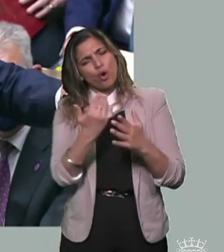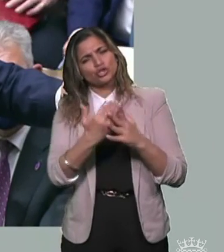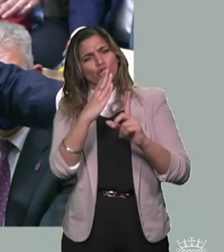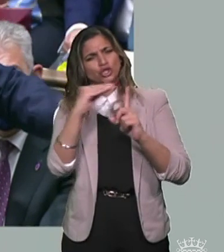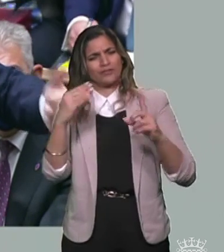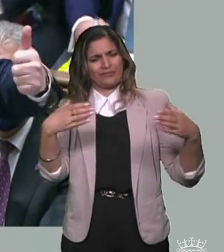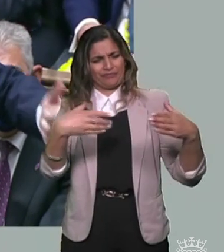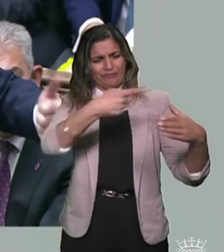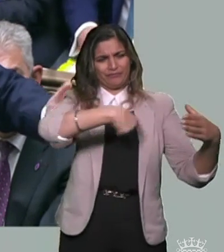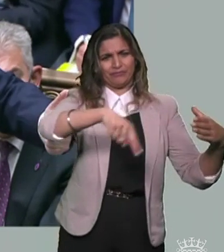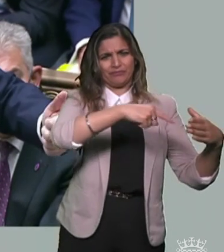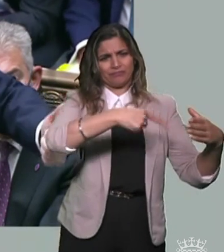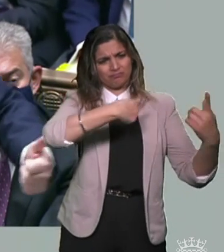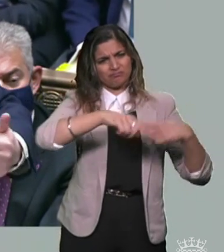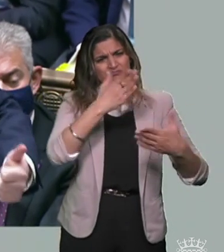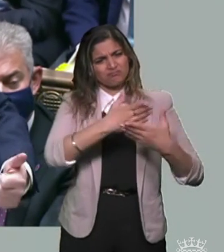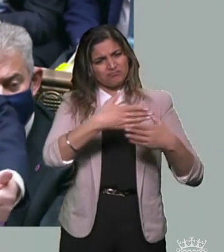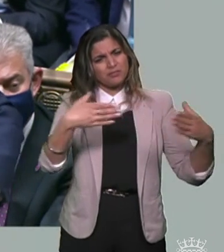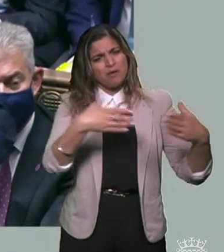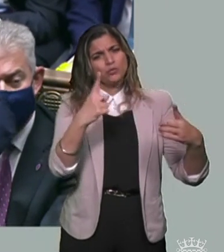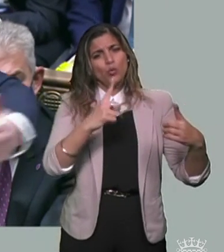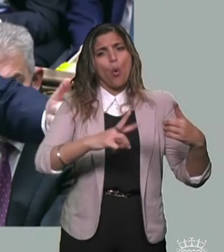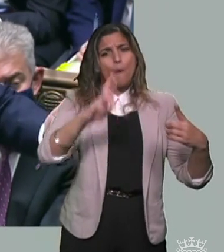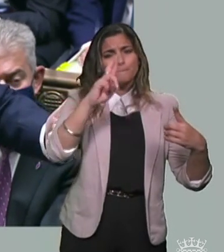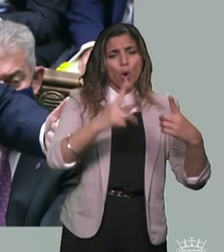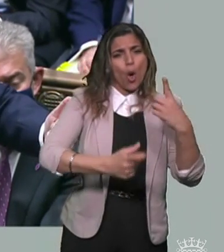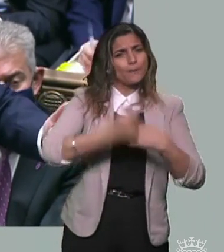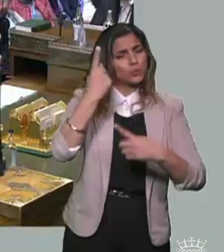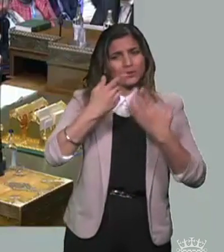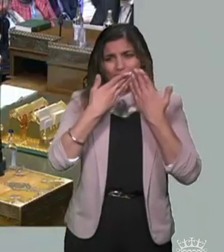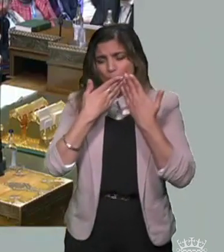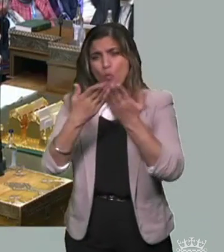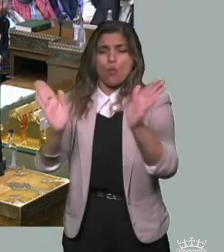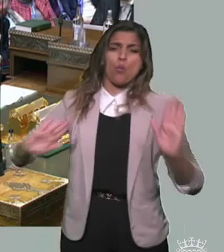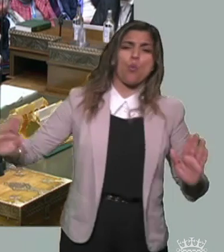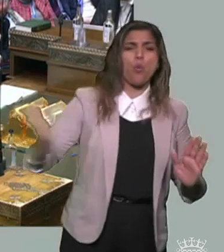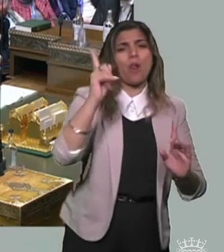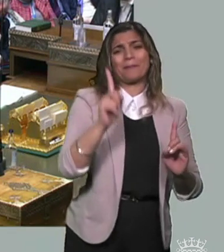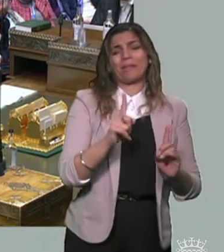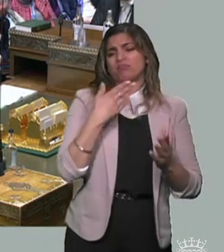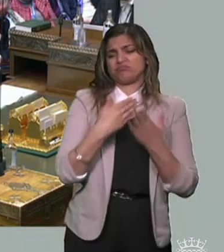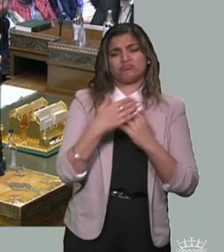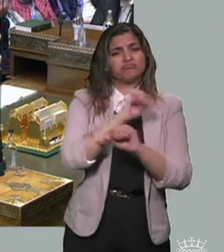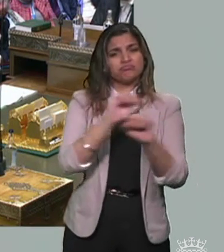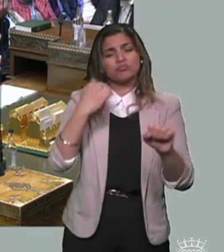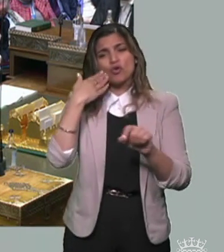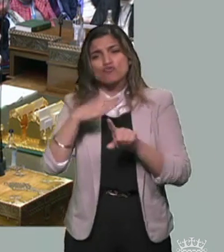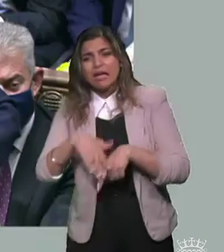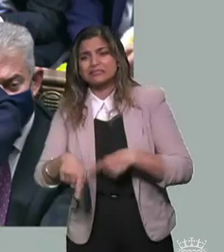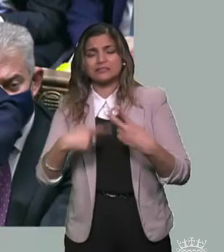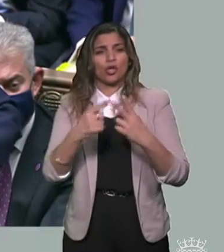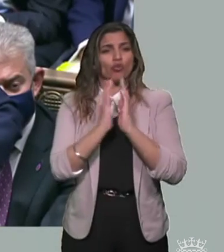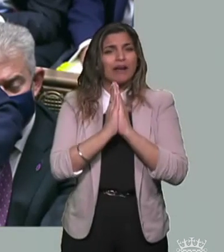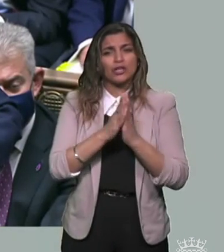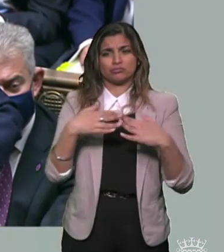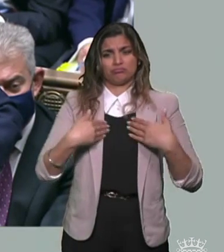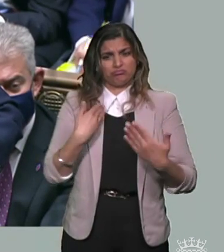We are the party of hope and opportunity for people across this country, irrespective of race or religion.